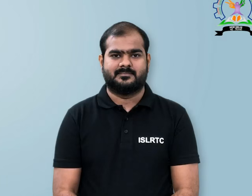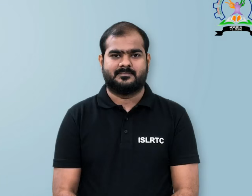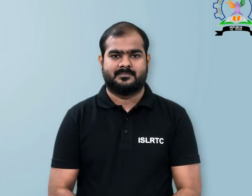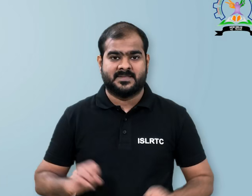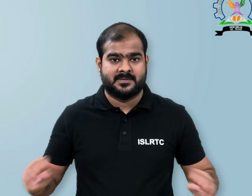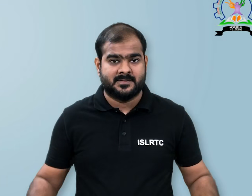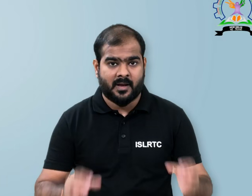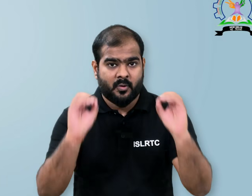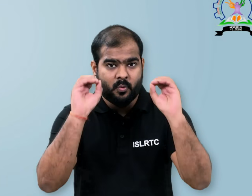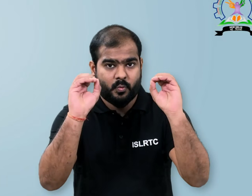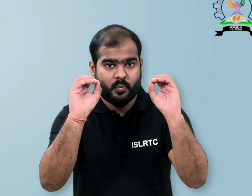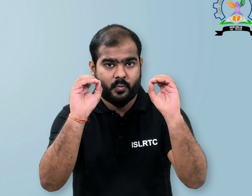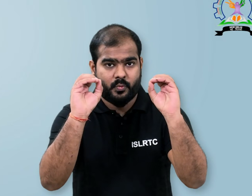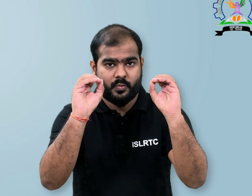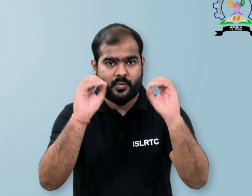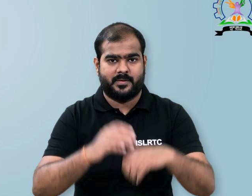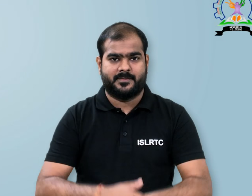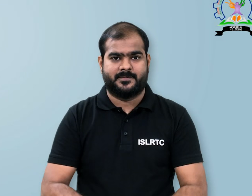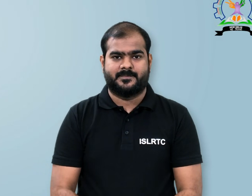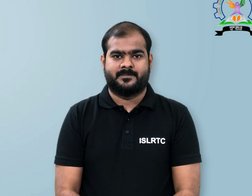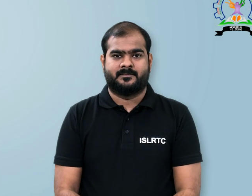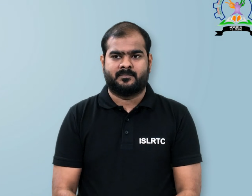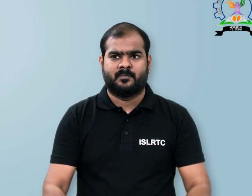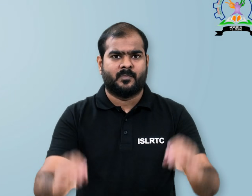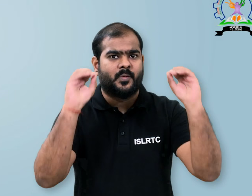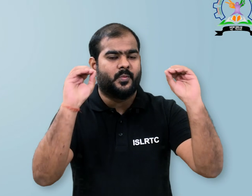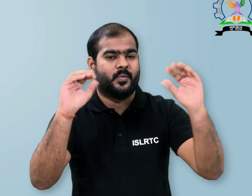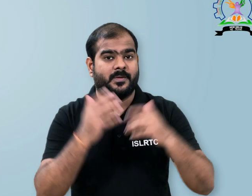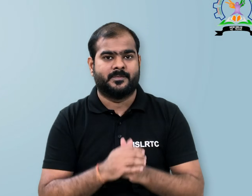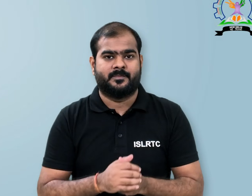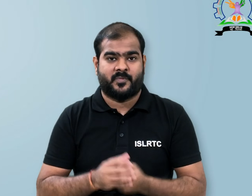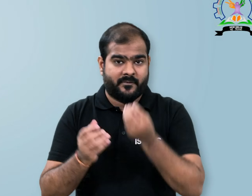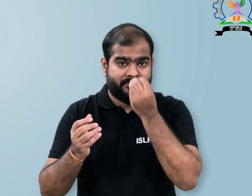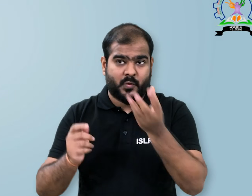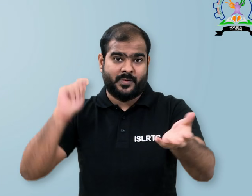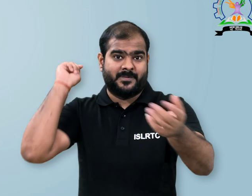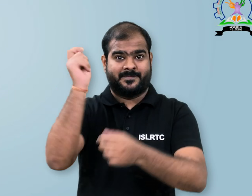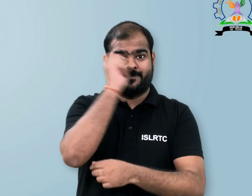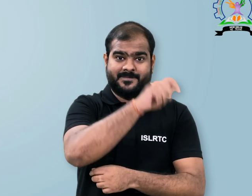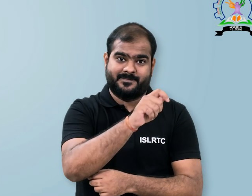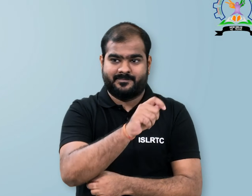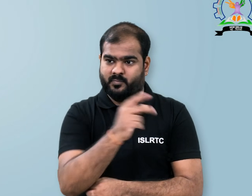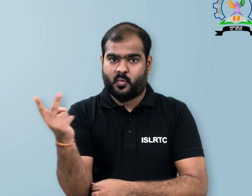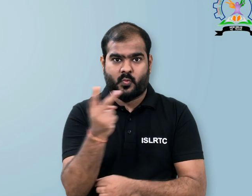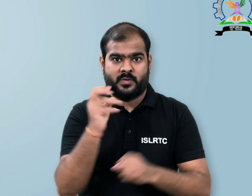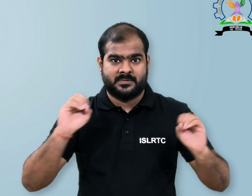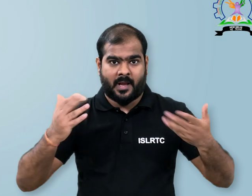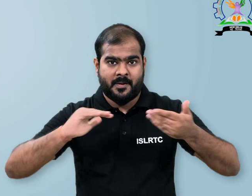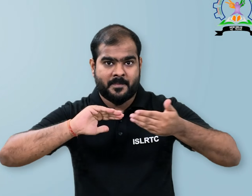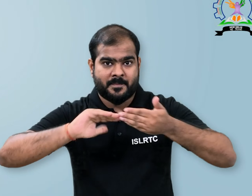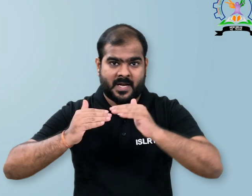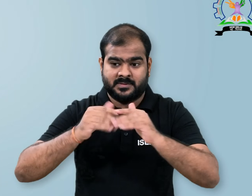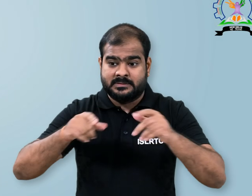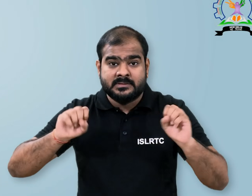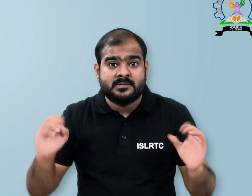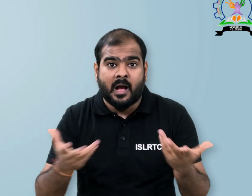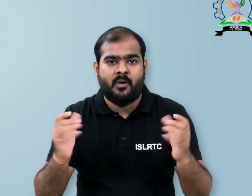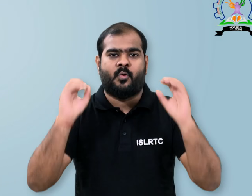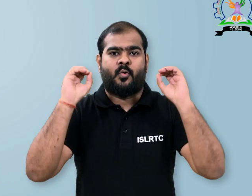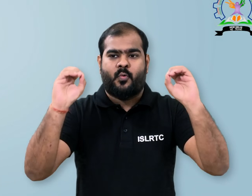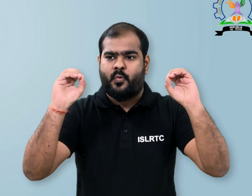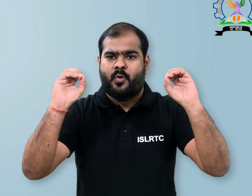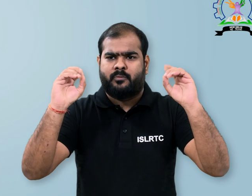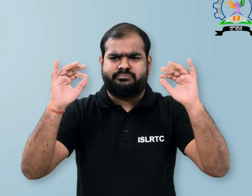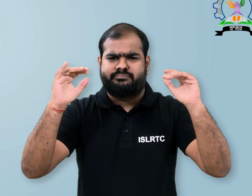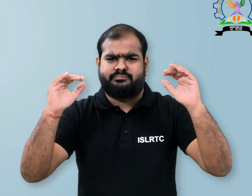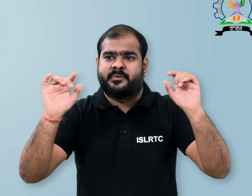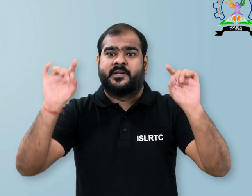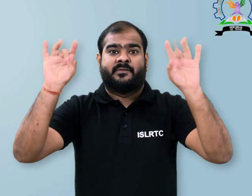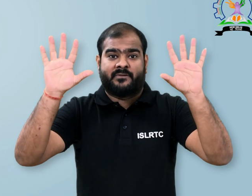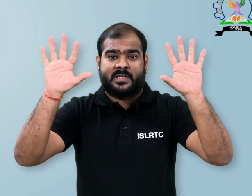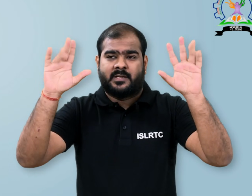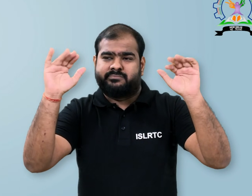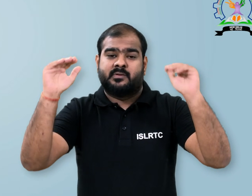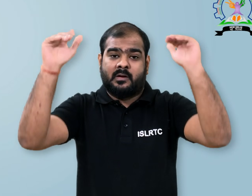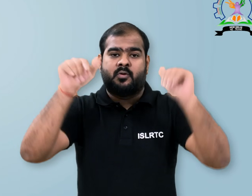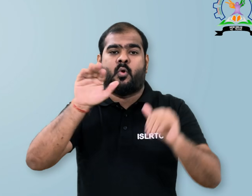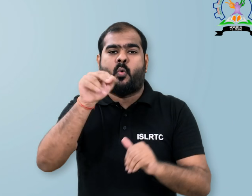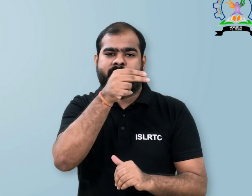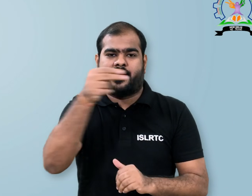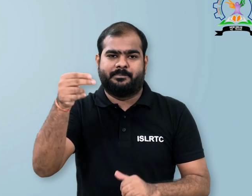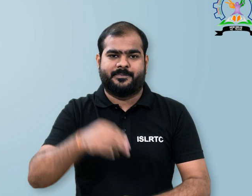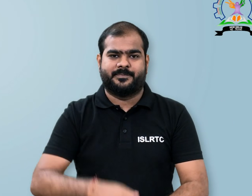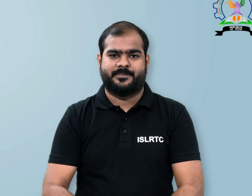Love Love: A term used to indicate a score of zero.